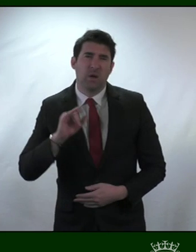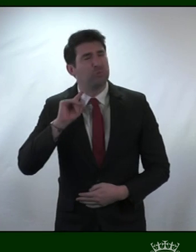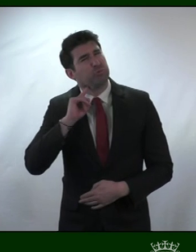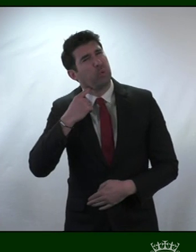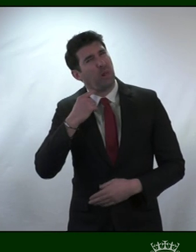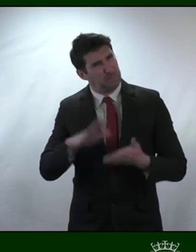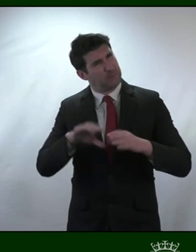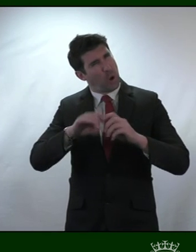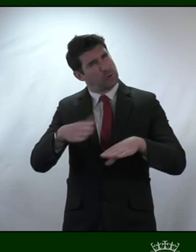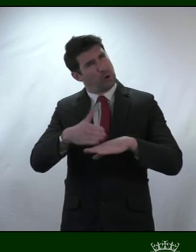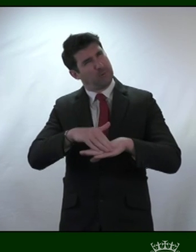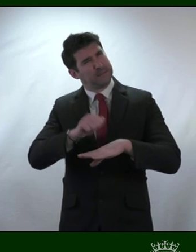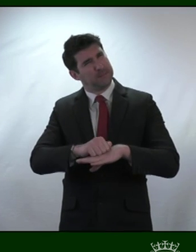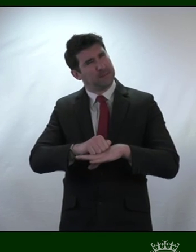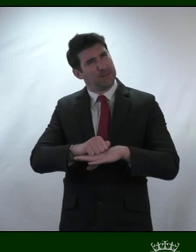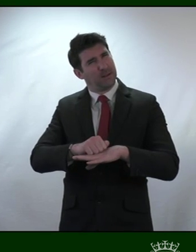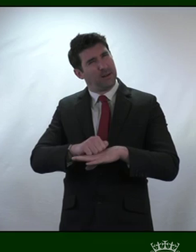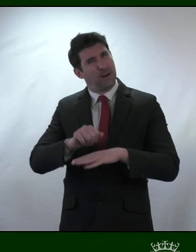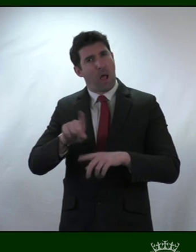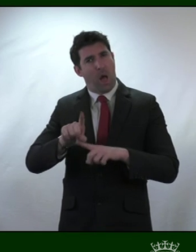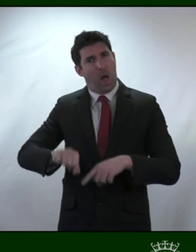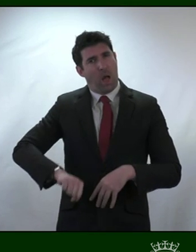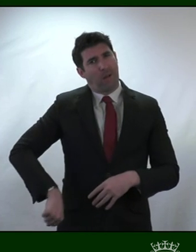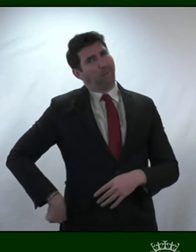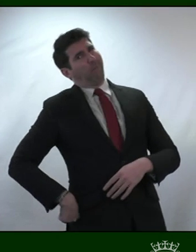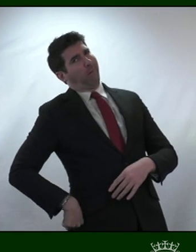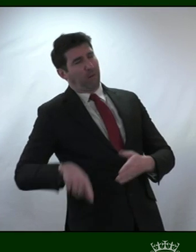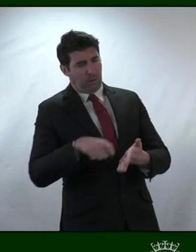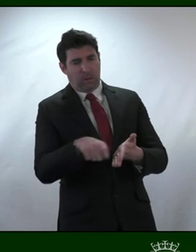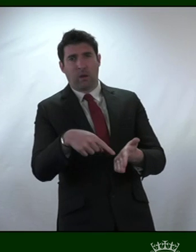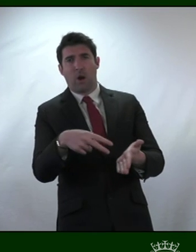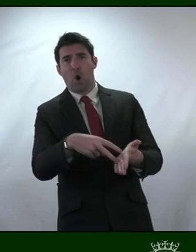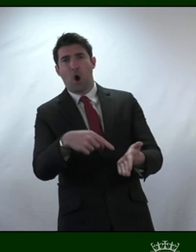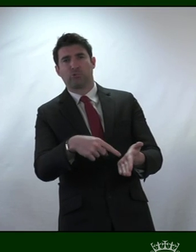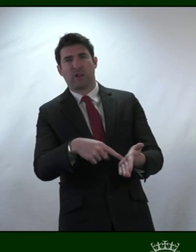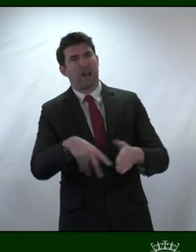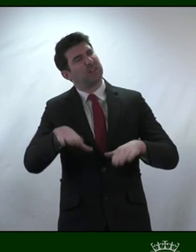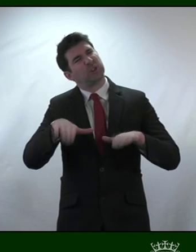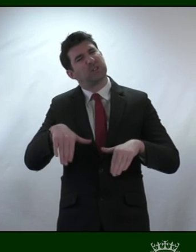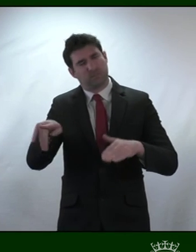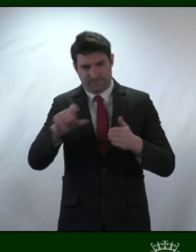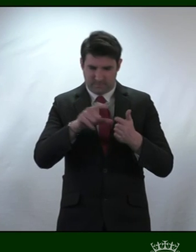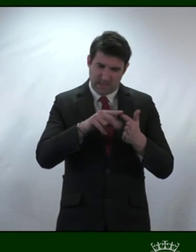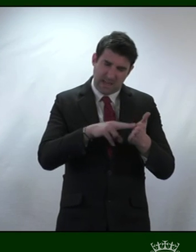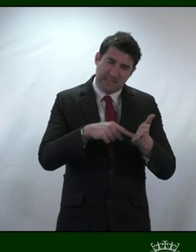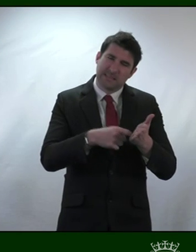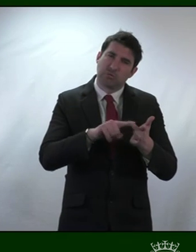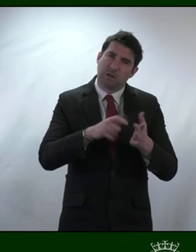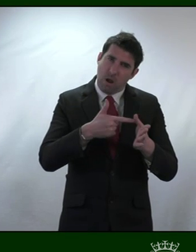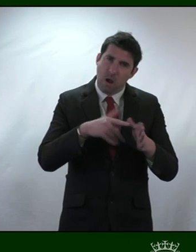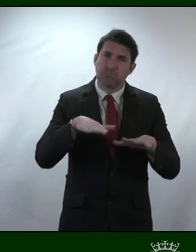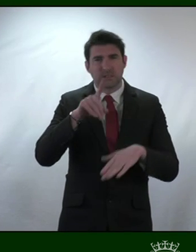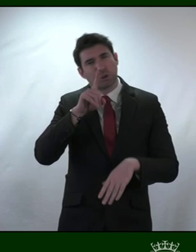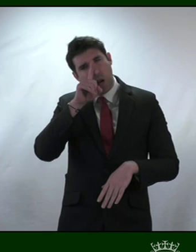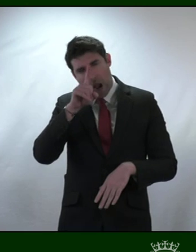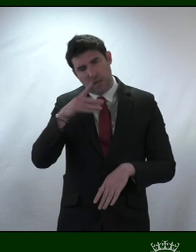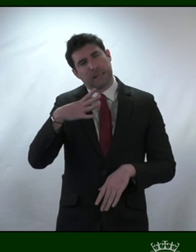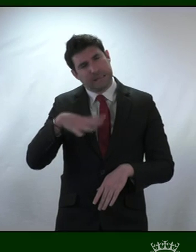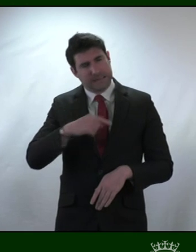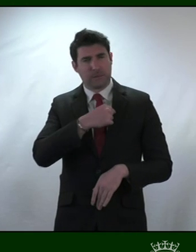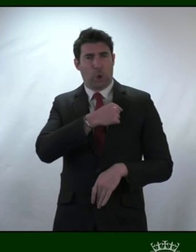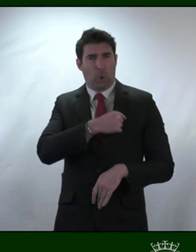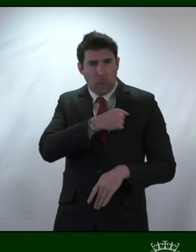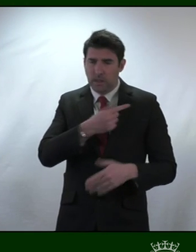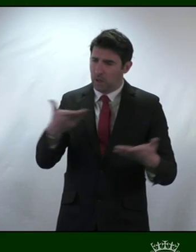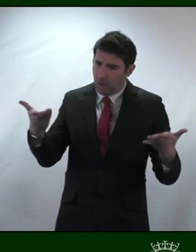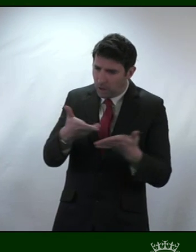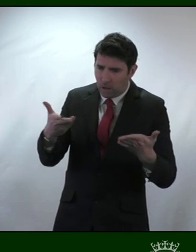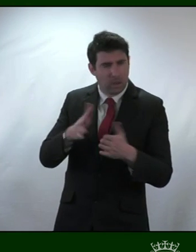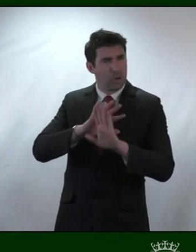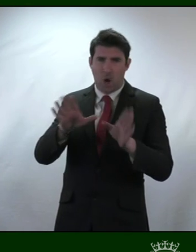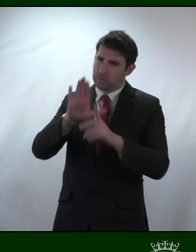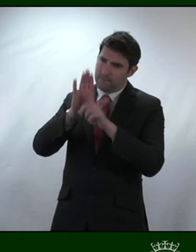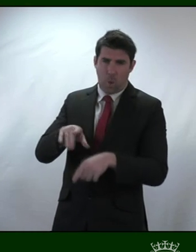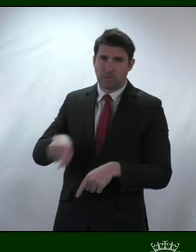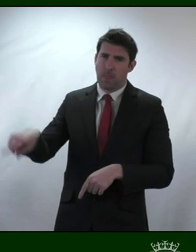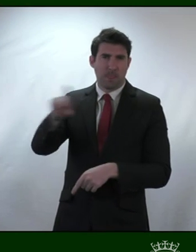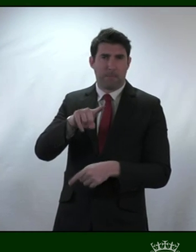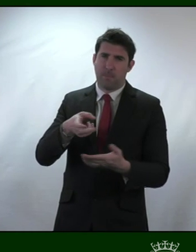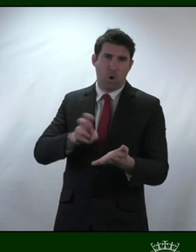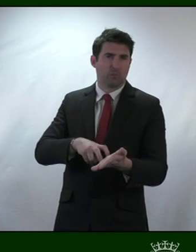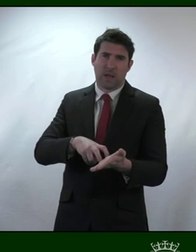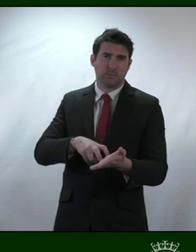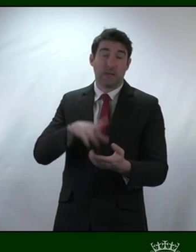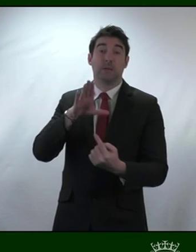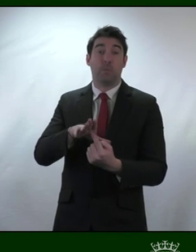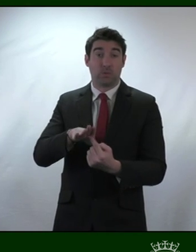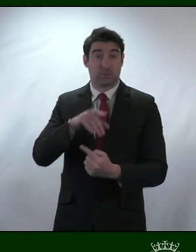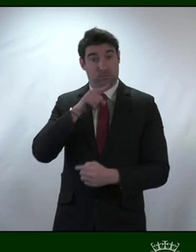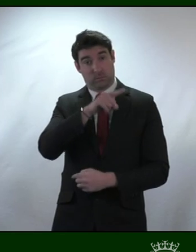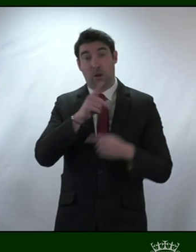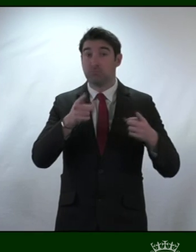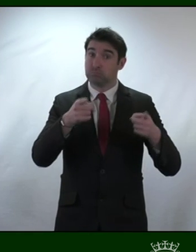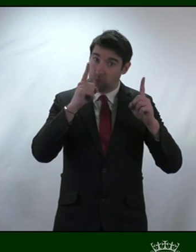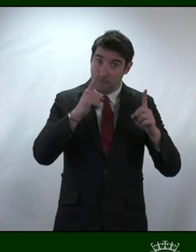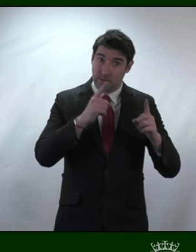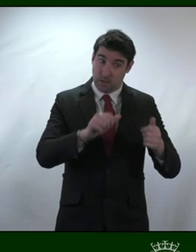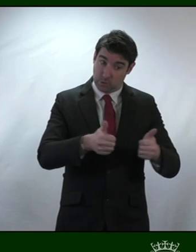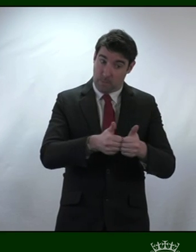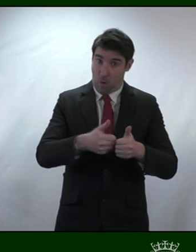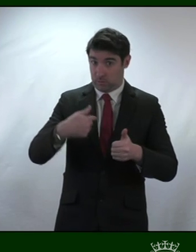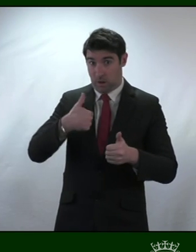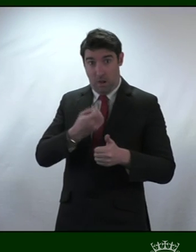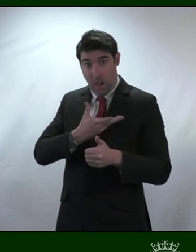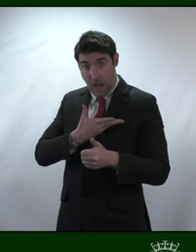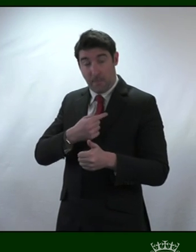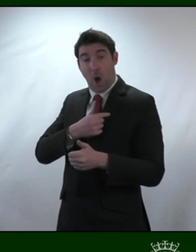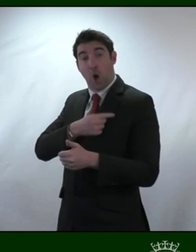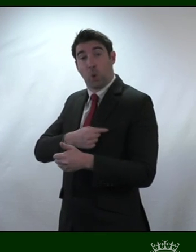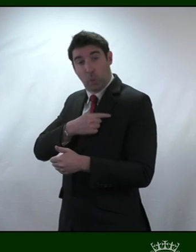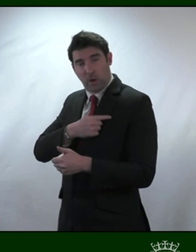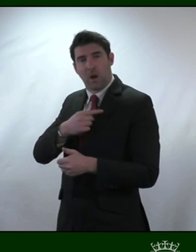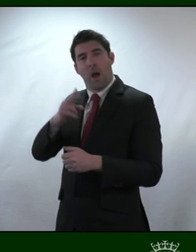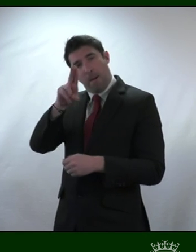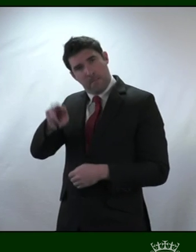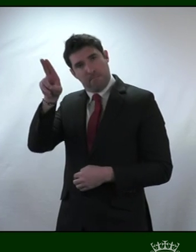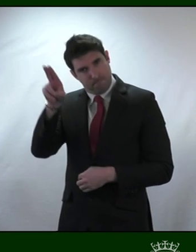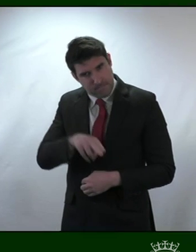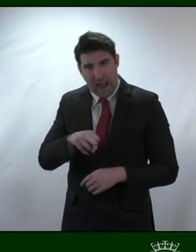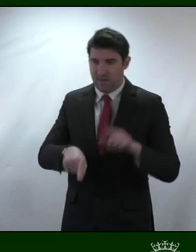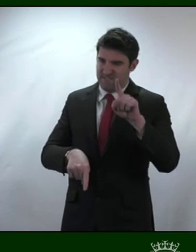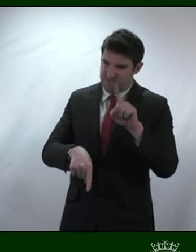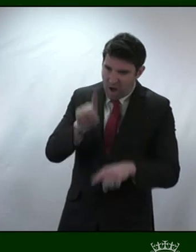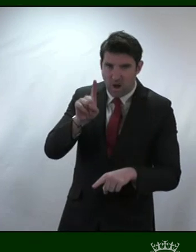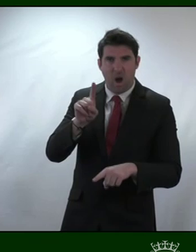Will the Prime Minister join me in calling on Centrica to withdraw its threat and return to the negotiation table with workers and their union, the GMB, and will he work with Labour and the trade unions to introduce legislation to ban fire and rehire as soon as possible?